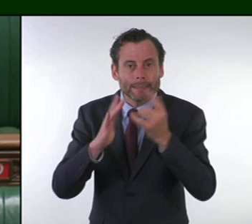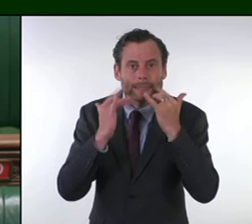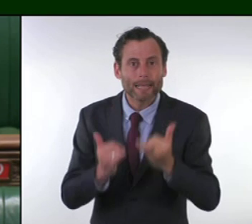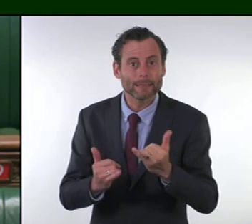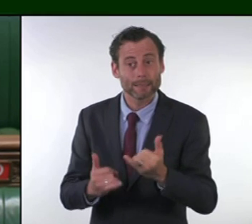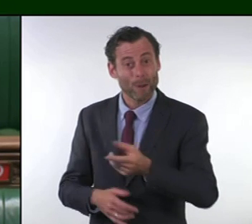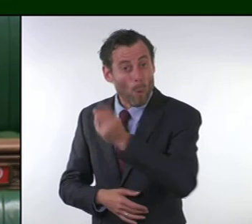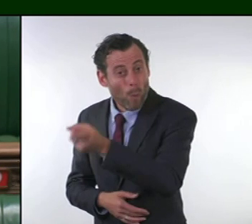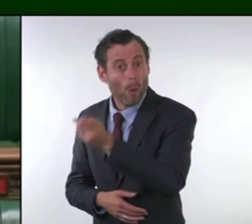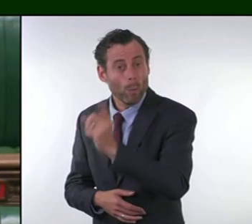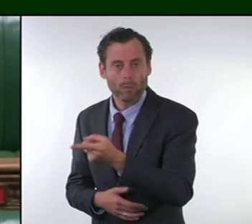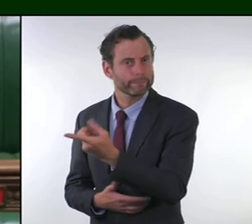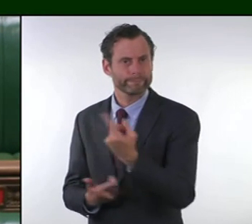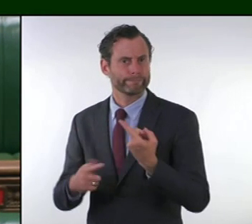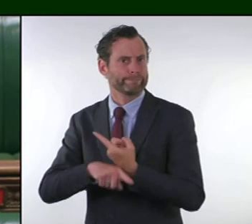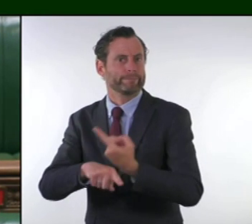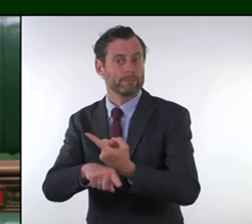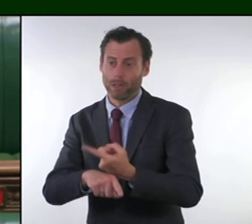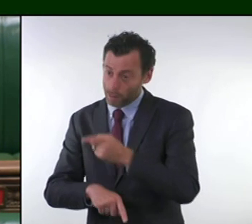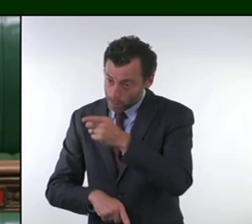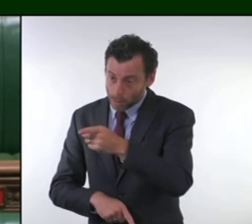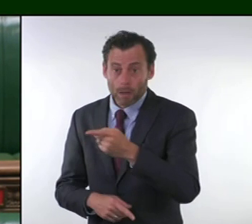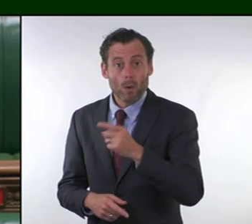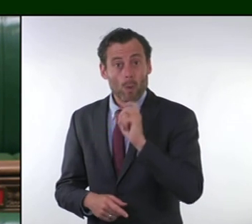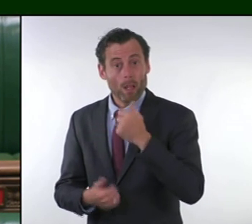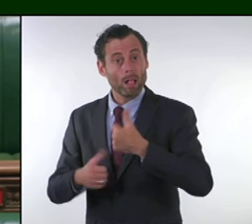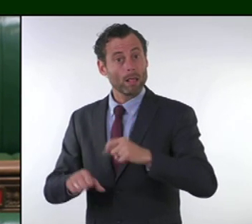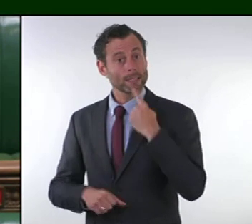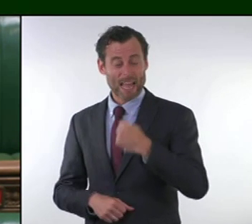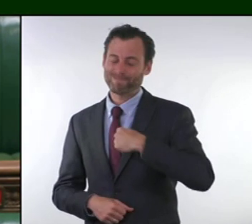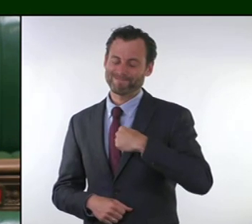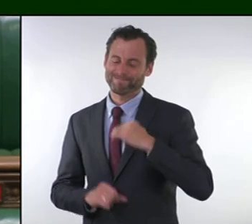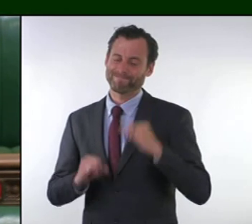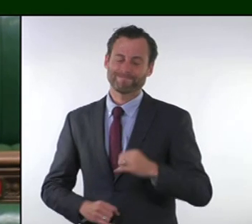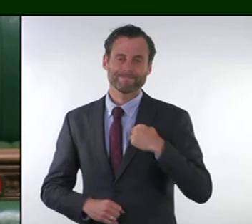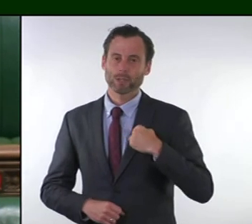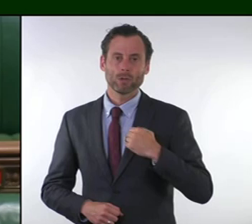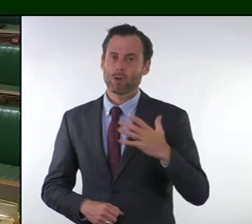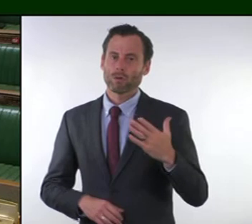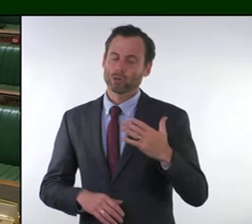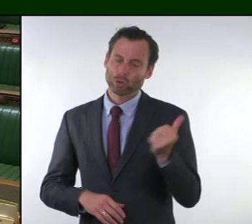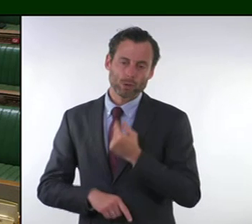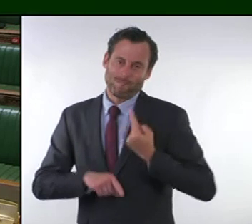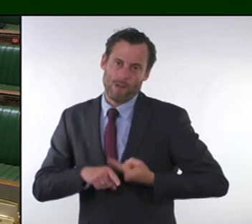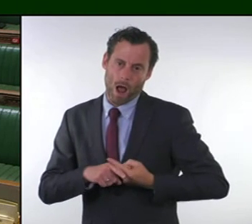Will the Prime Minister simply accept that his Government were just too slow to act on care homes, full stop?